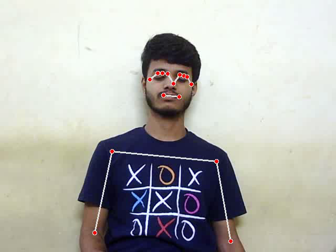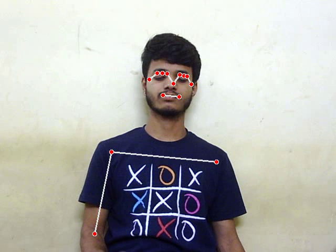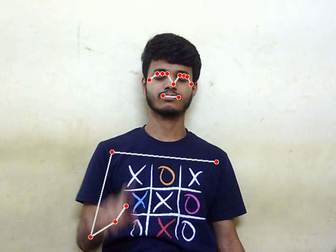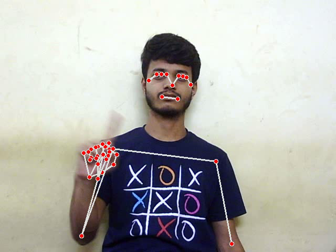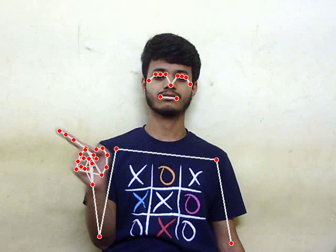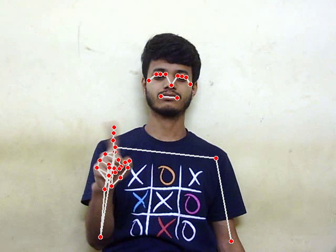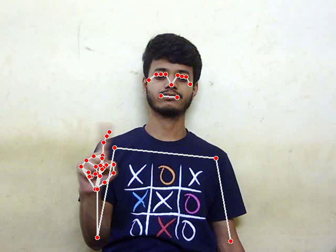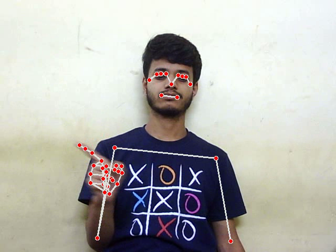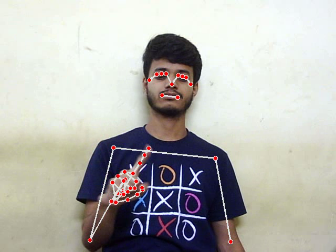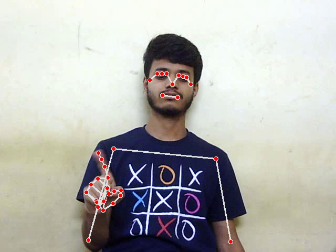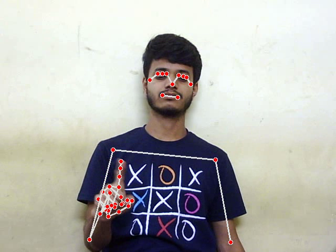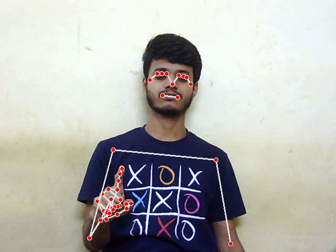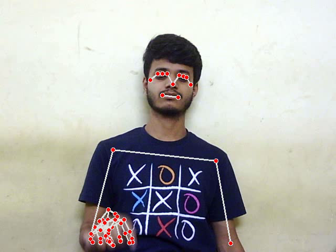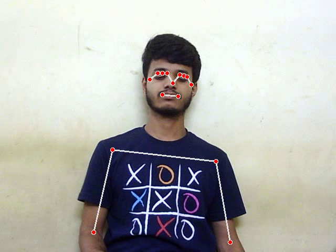where